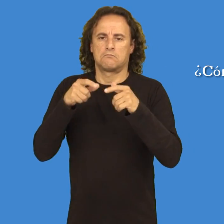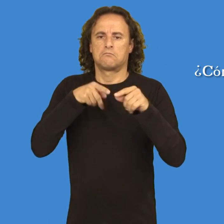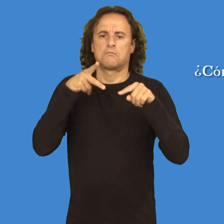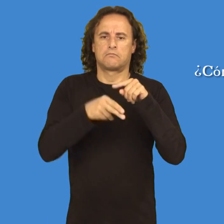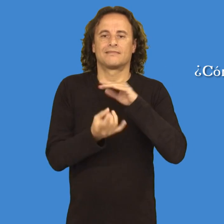evitar